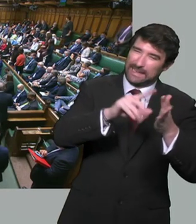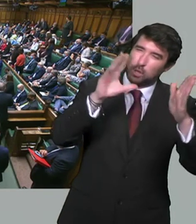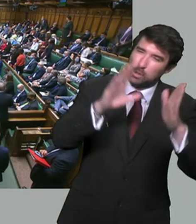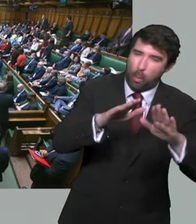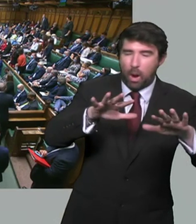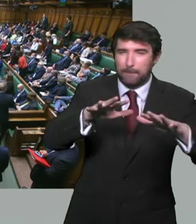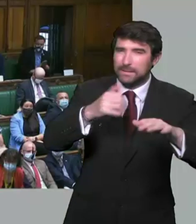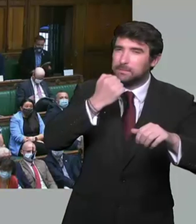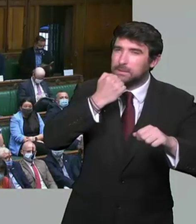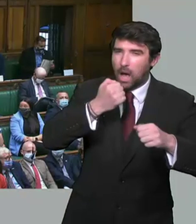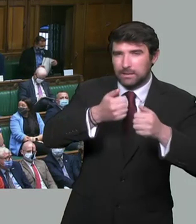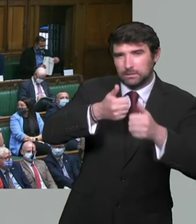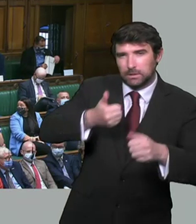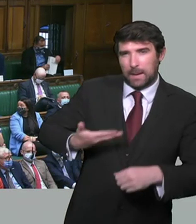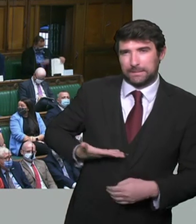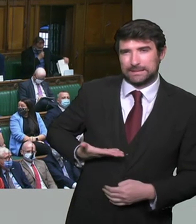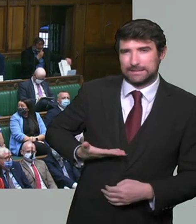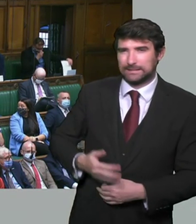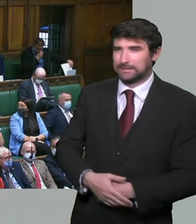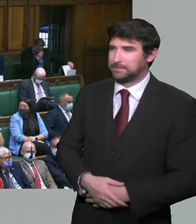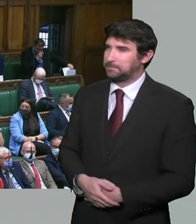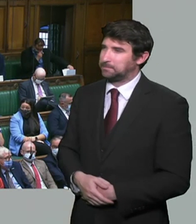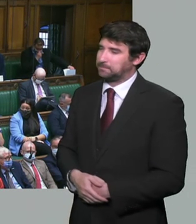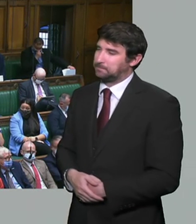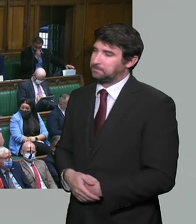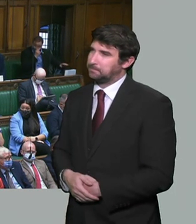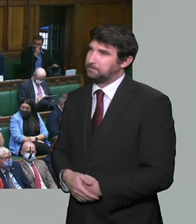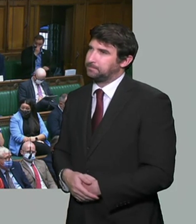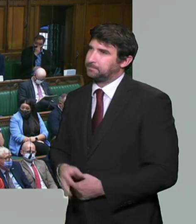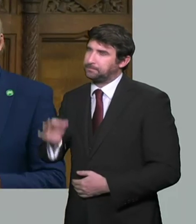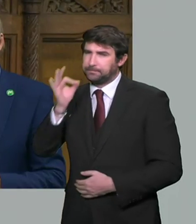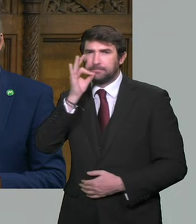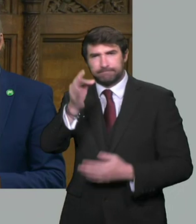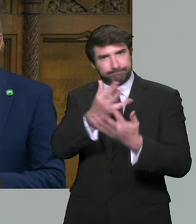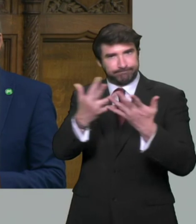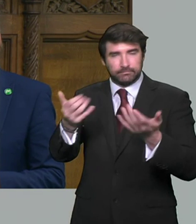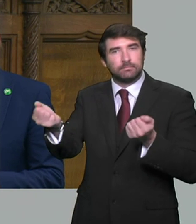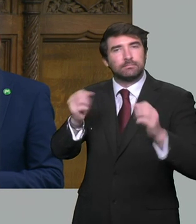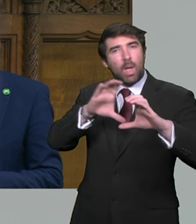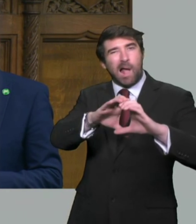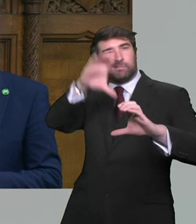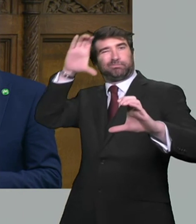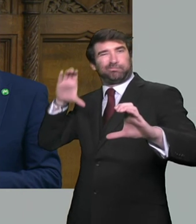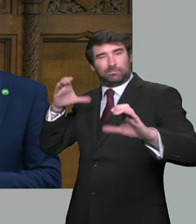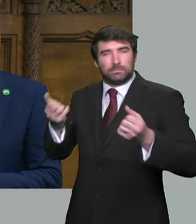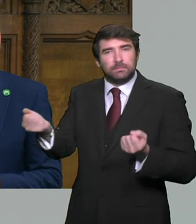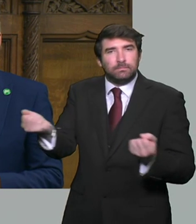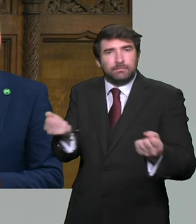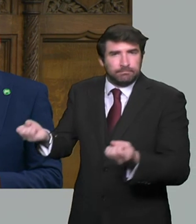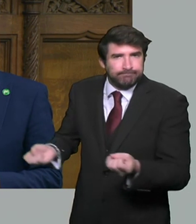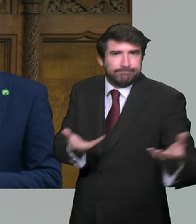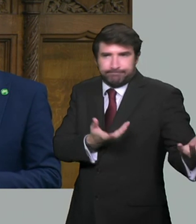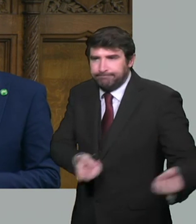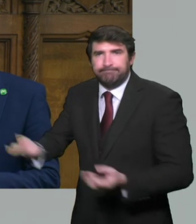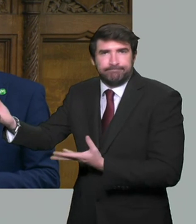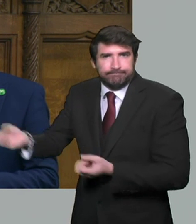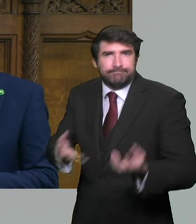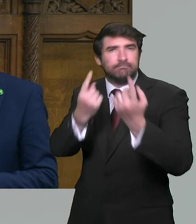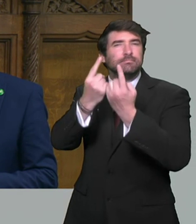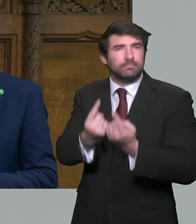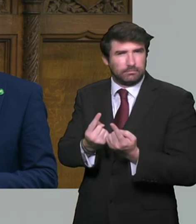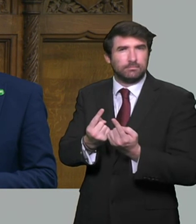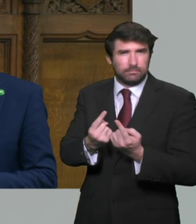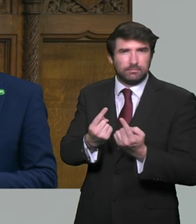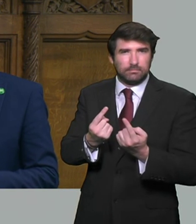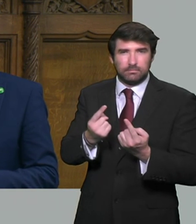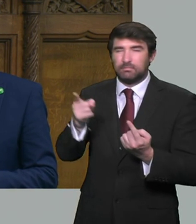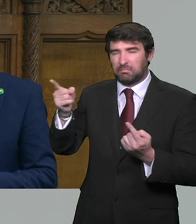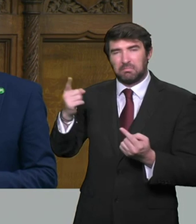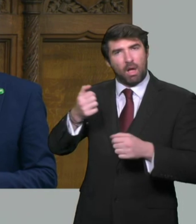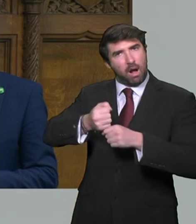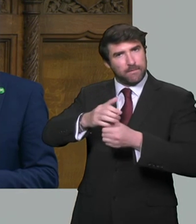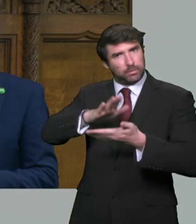At a time of widespread concern about the HGV driver crisis, I have been contacted by a number of drivers from Ceredigion who believe that the decision to increase their hours will fail to solve the problem.